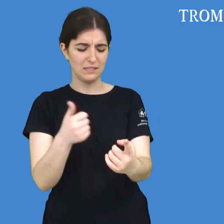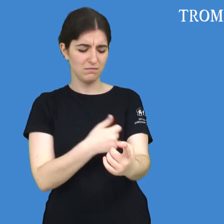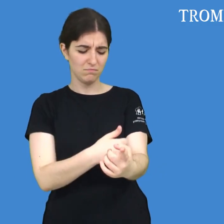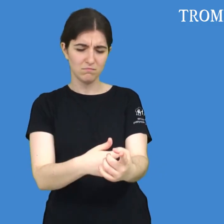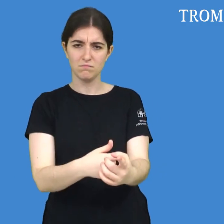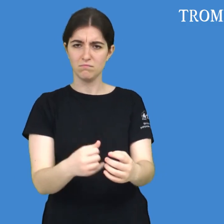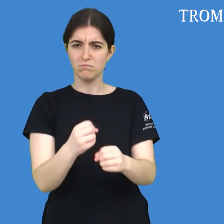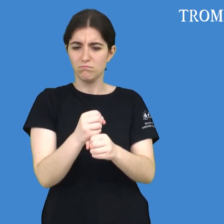vena